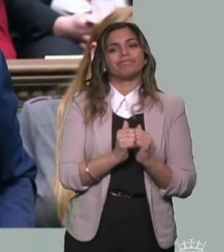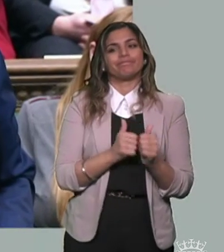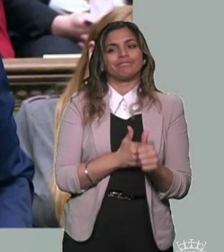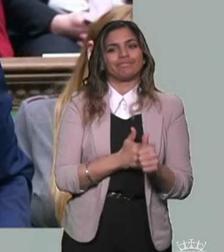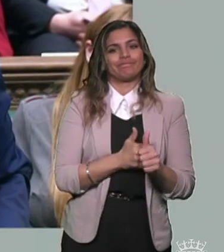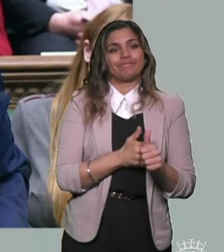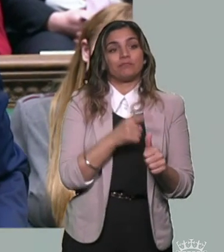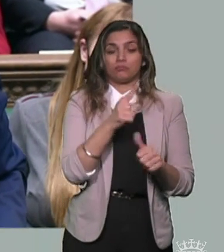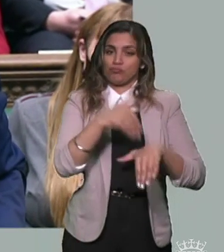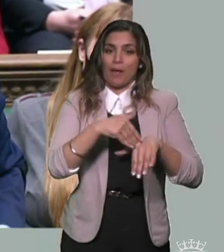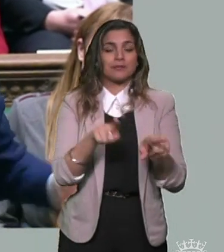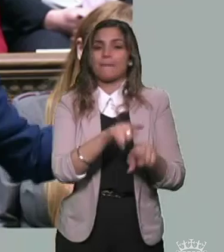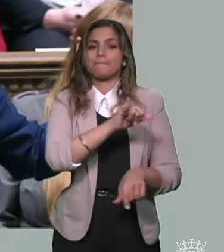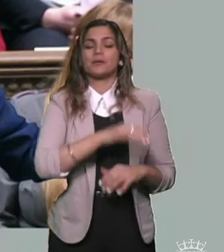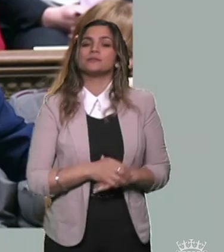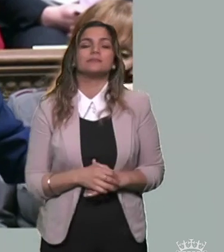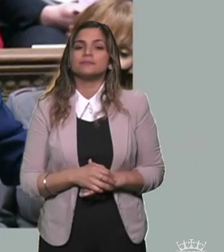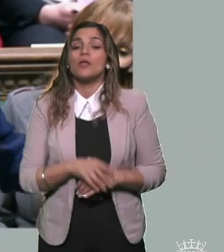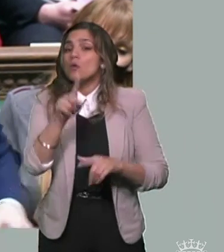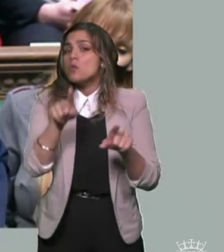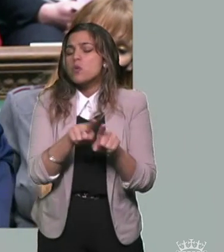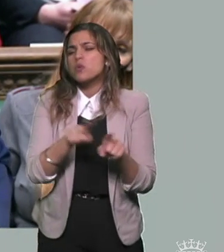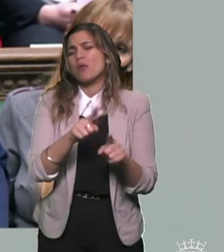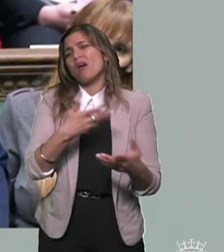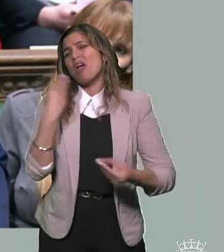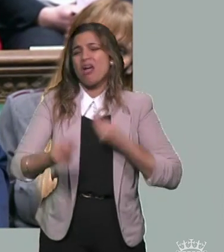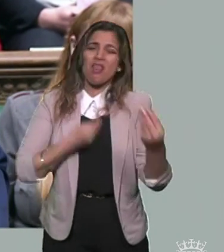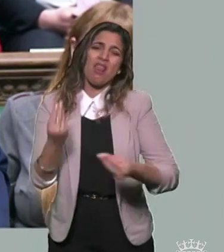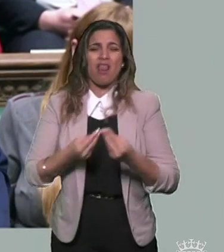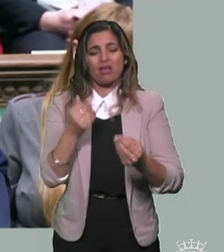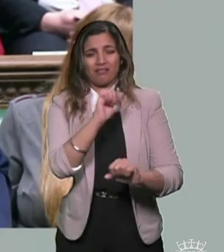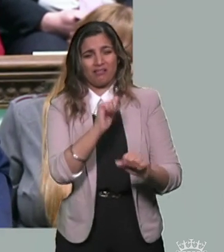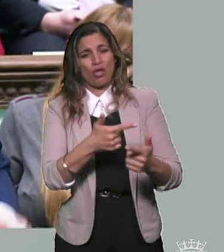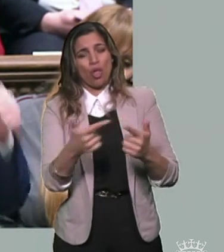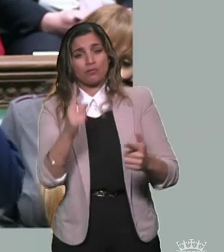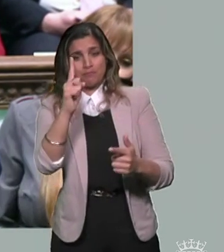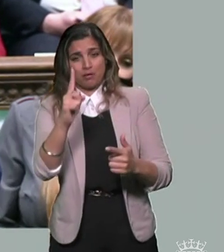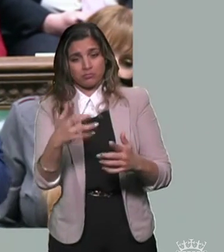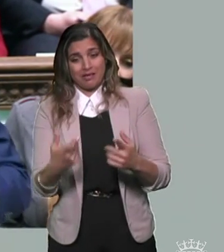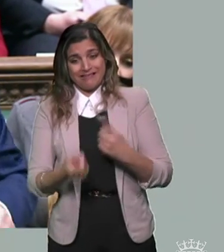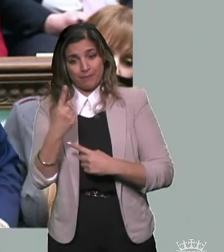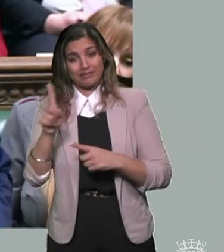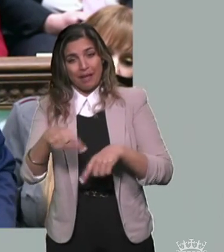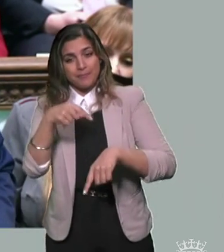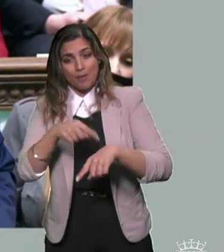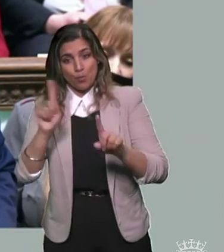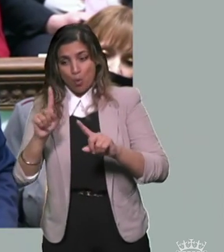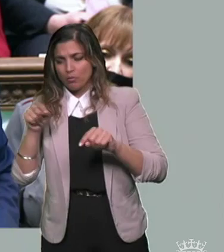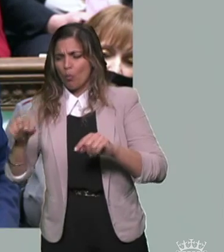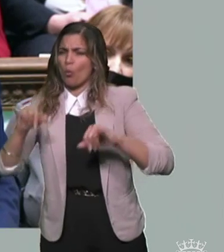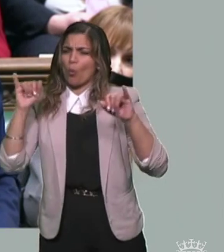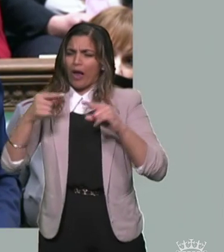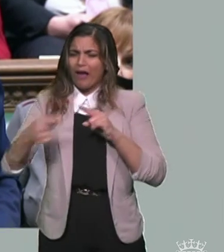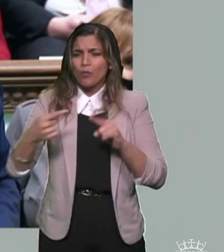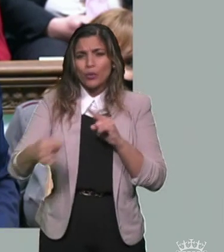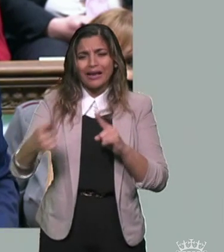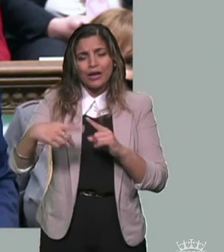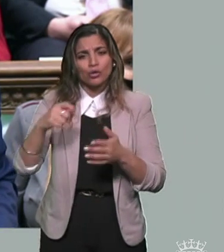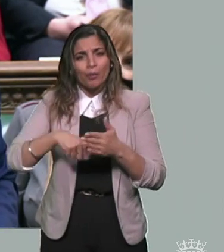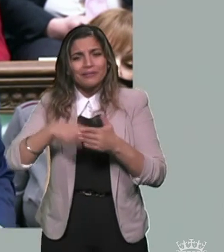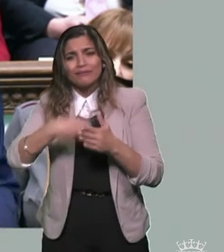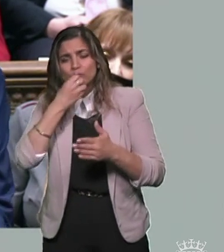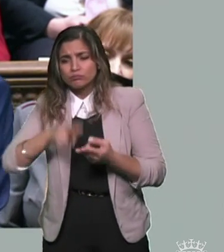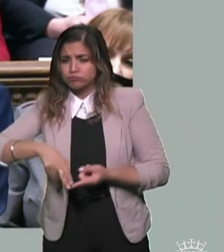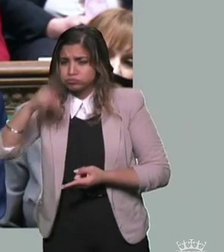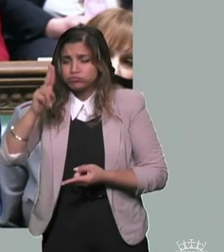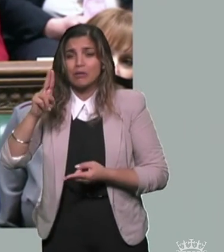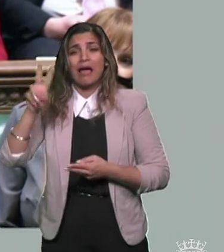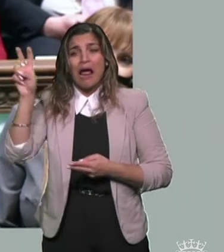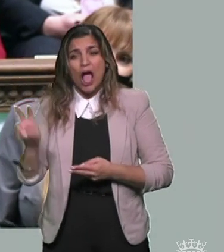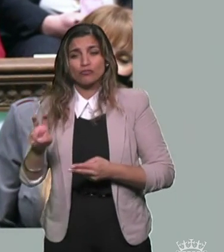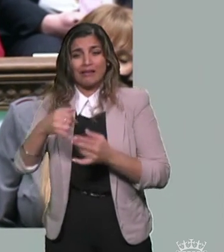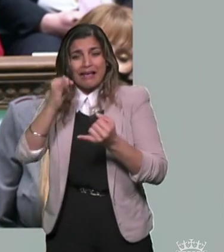What is utterly damning, despite the huff and puff, is that this is all happening when petrol prices, the weekly shop and energy bills are going through the roof.